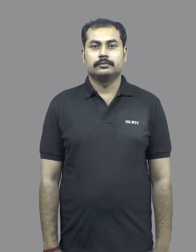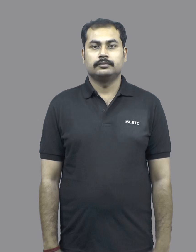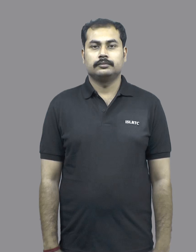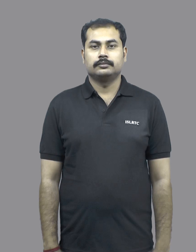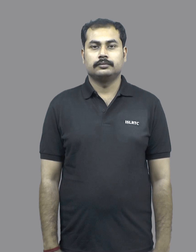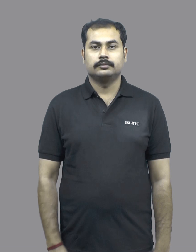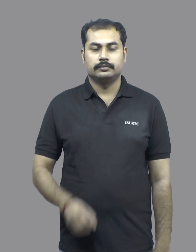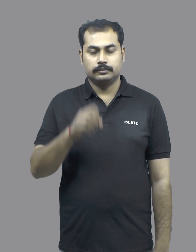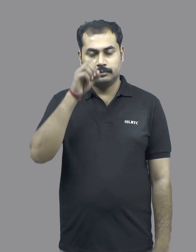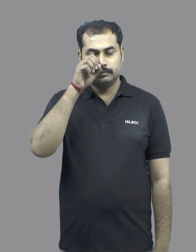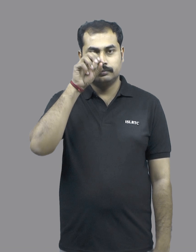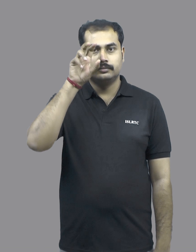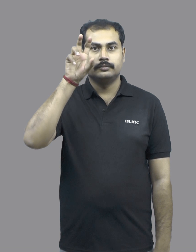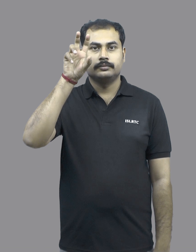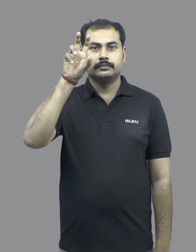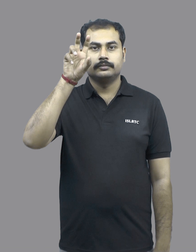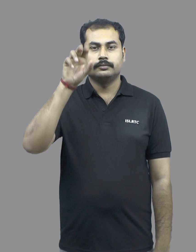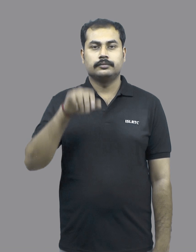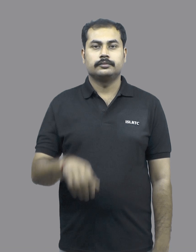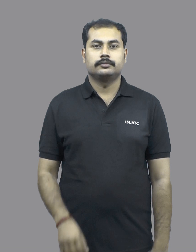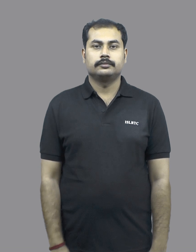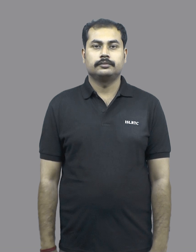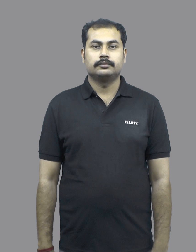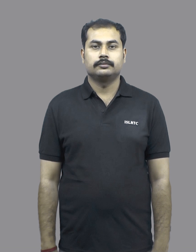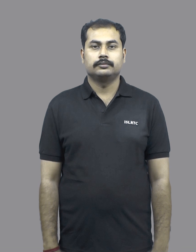Wake